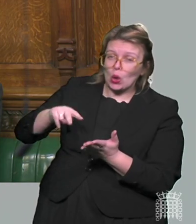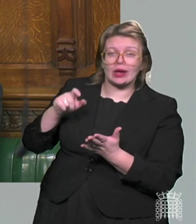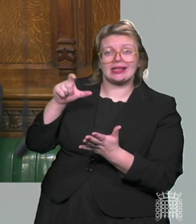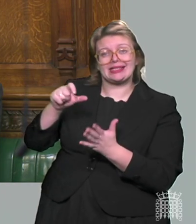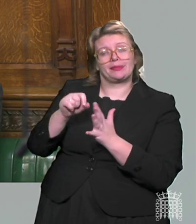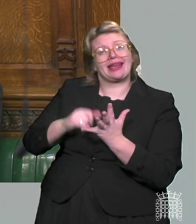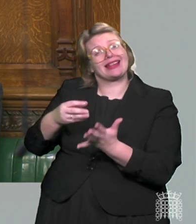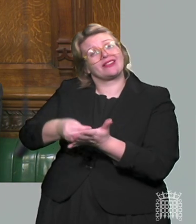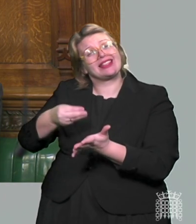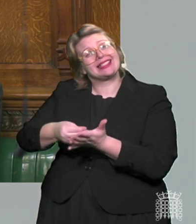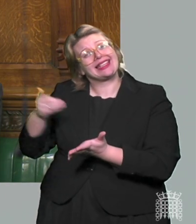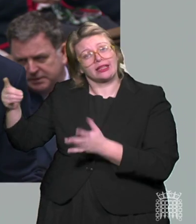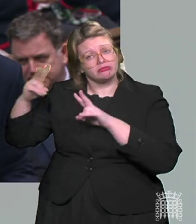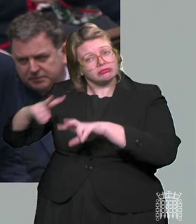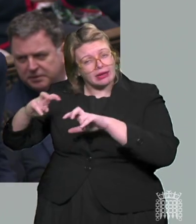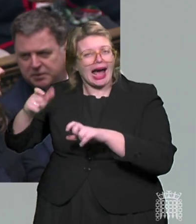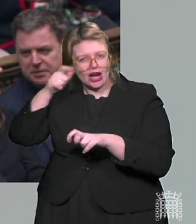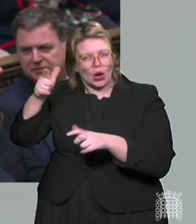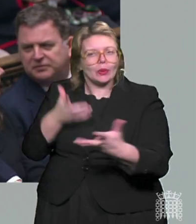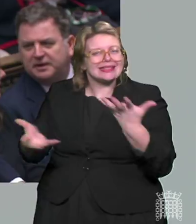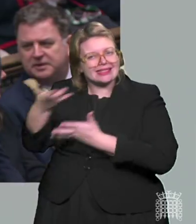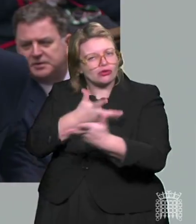Section 7 requires Ministers to inform Law Officers if they risk becoming